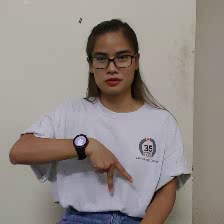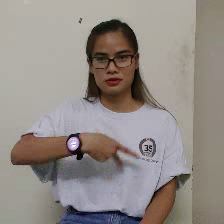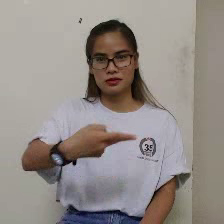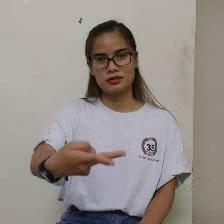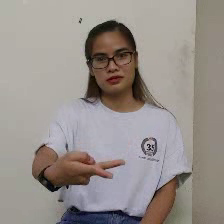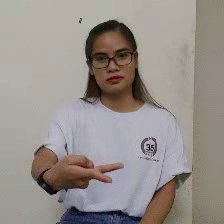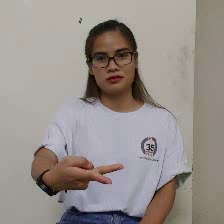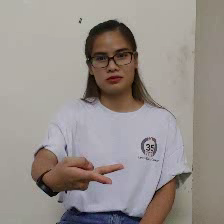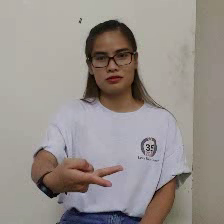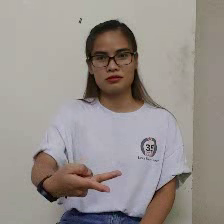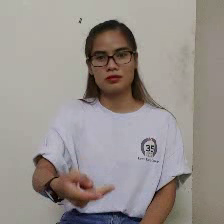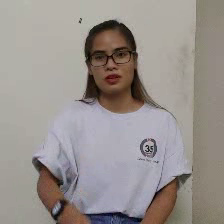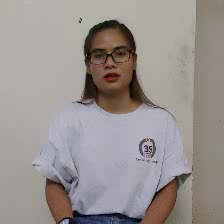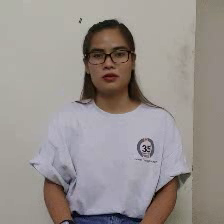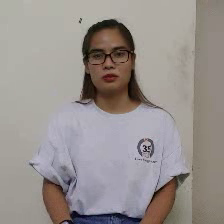Hy sinh